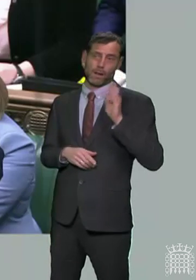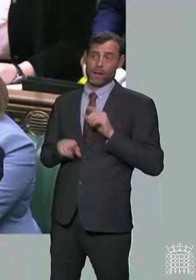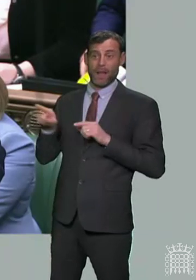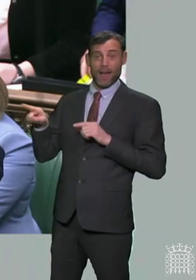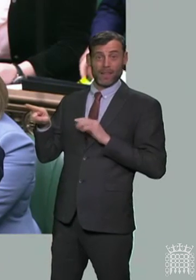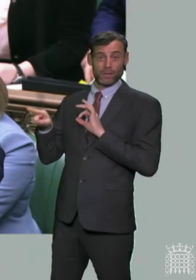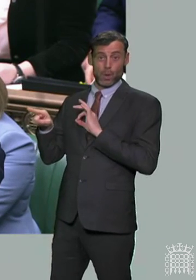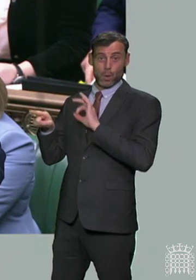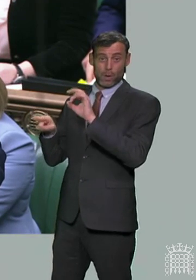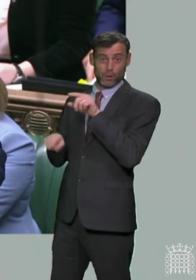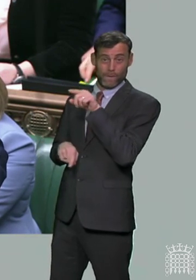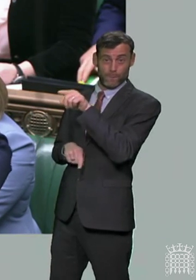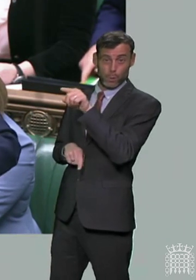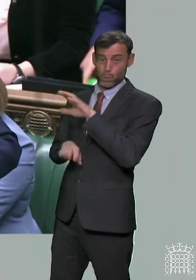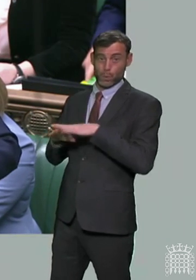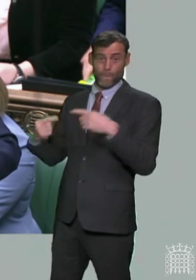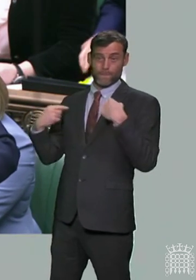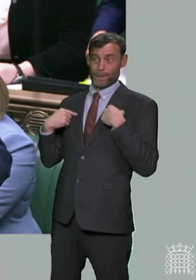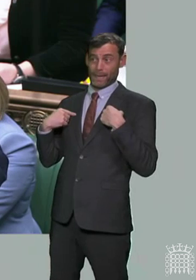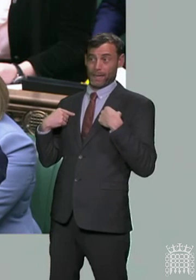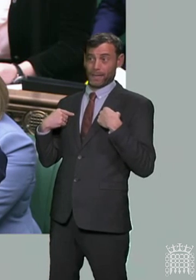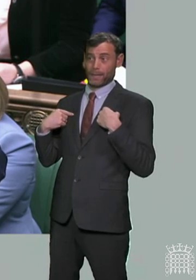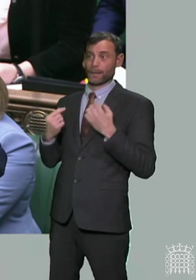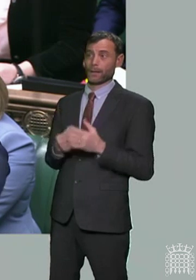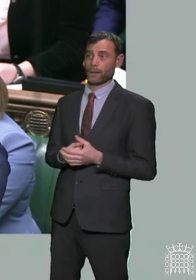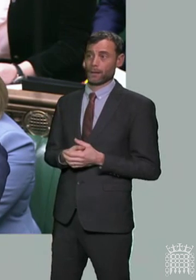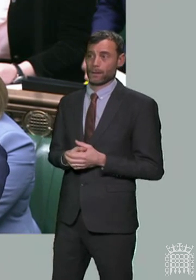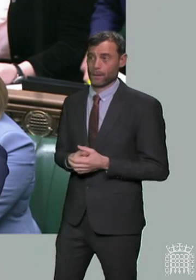Mr Speaker, I think that was a question for you rather than me.